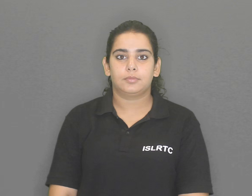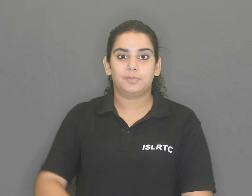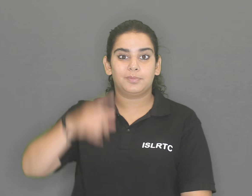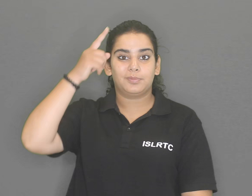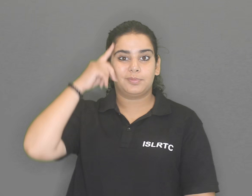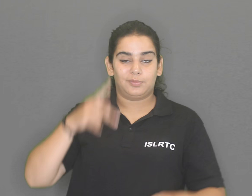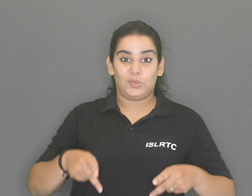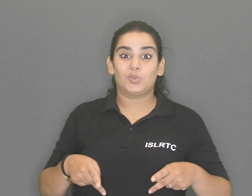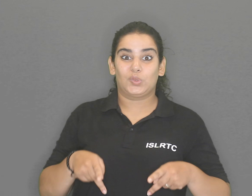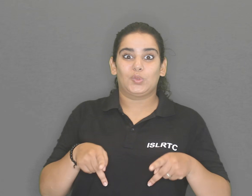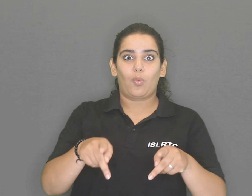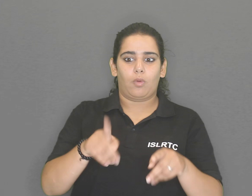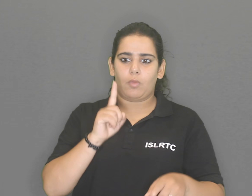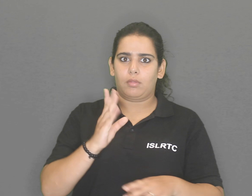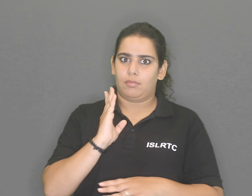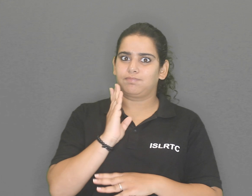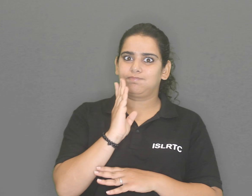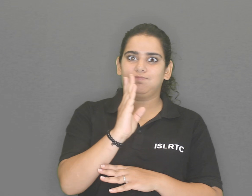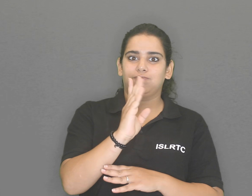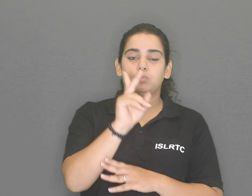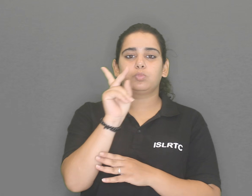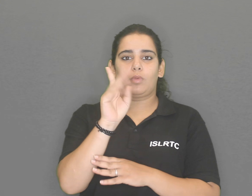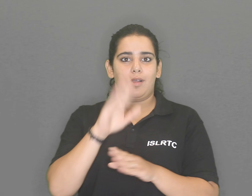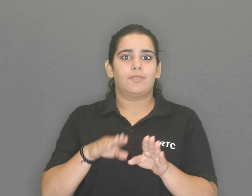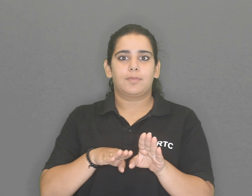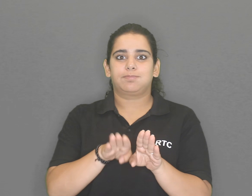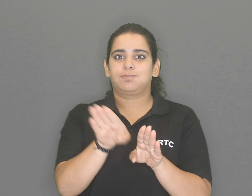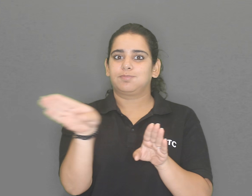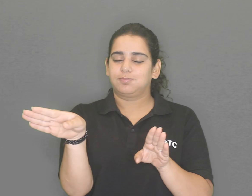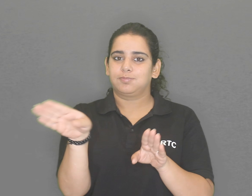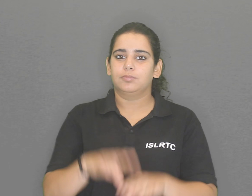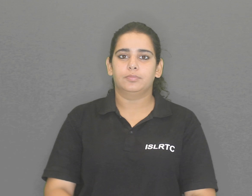Queue Jump Lane